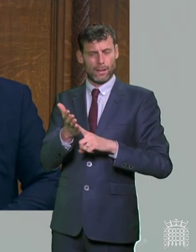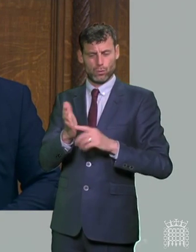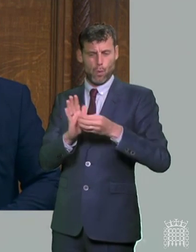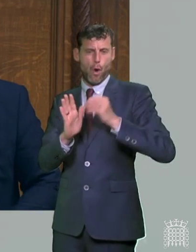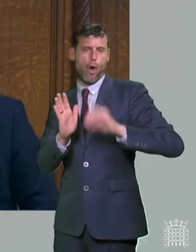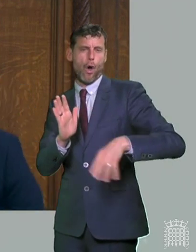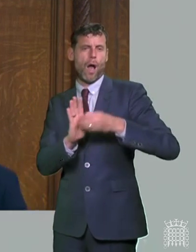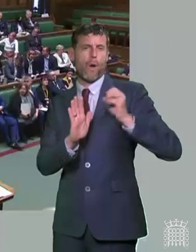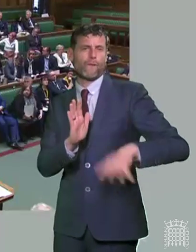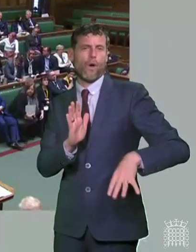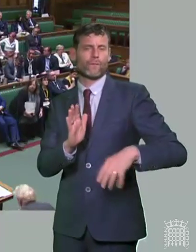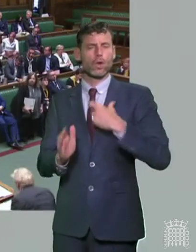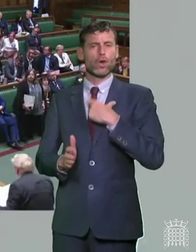He cannot have it both ways.